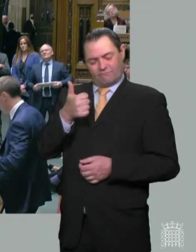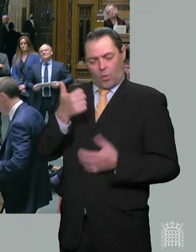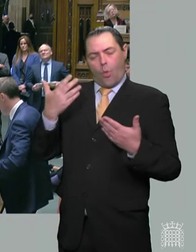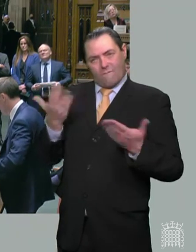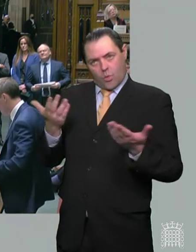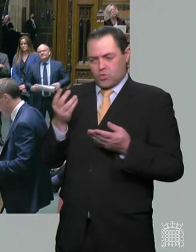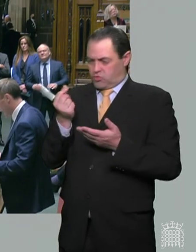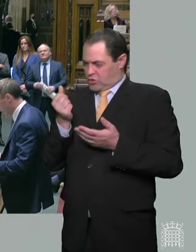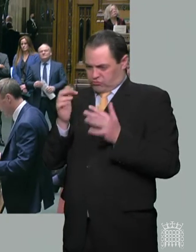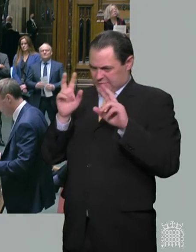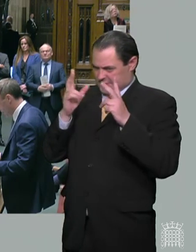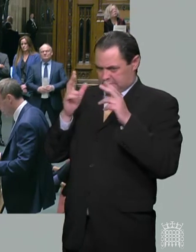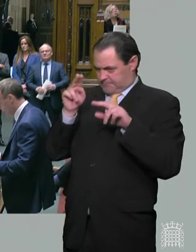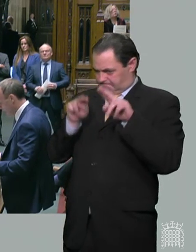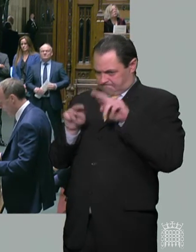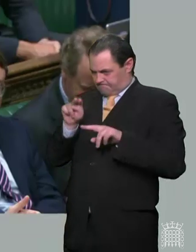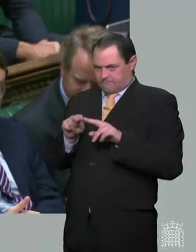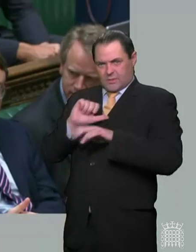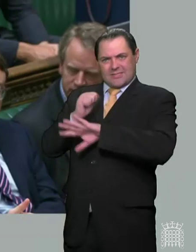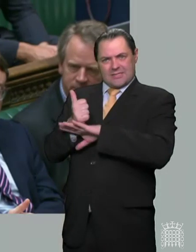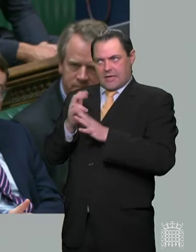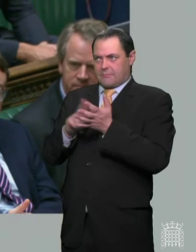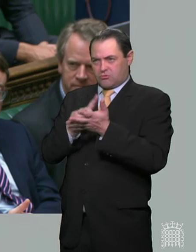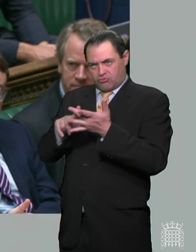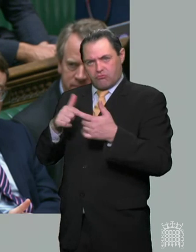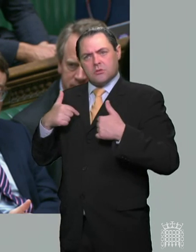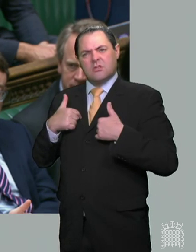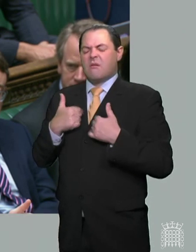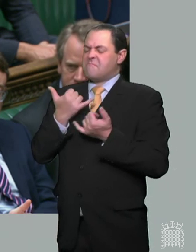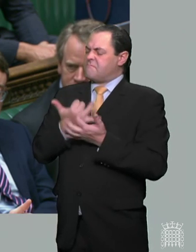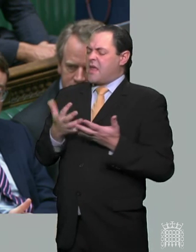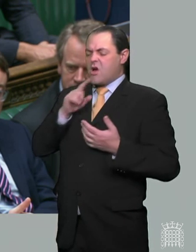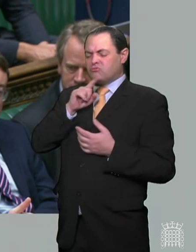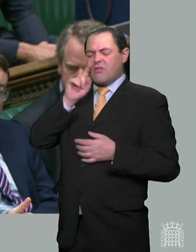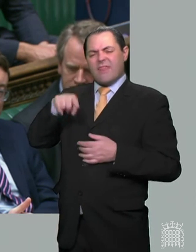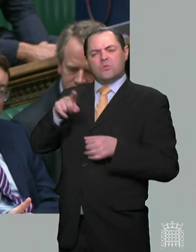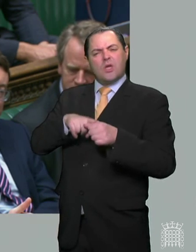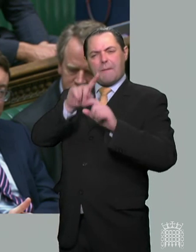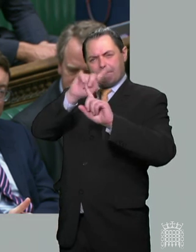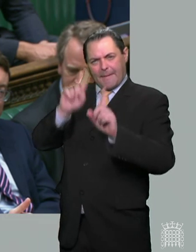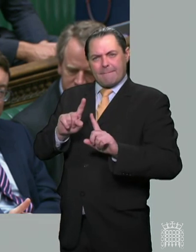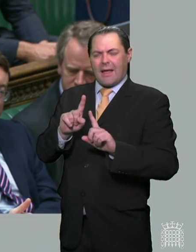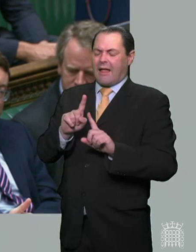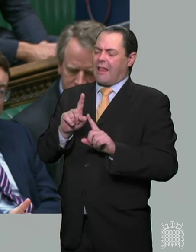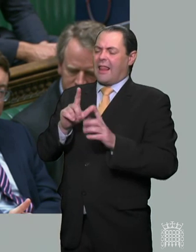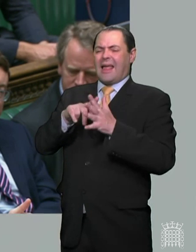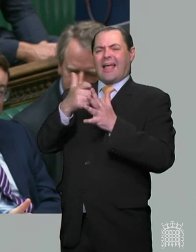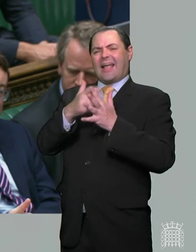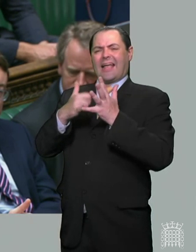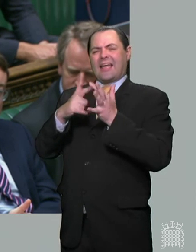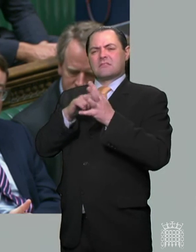Of course the Treasury assesses these measures very carefully. We are supporting hundreds of thousands of jobs for young people under our kickstart scheme.